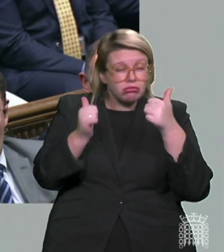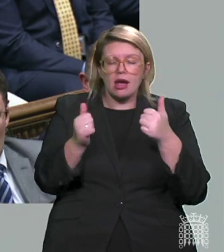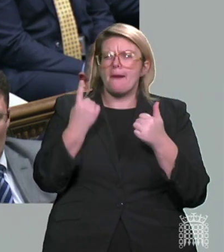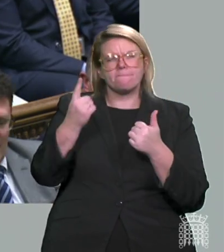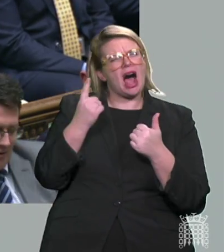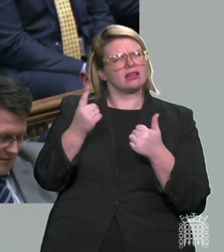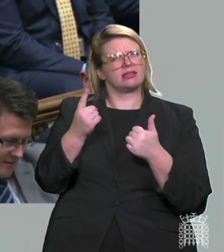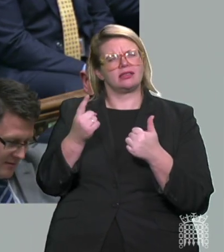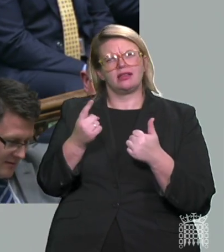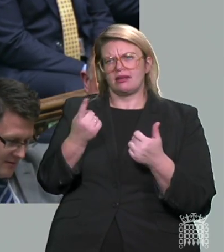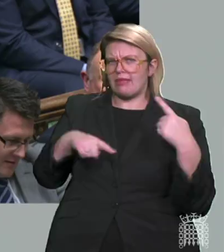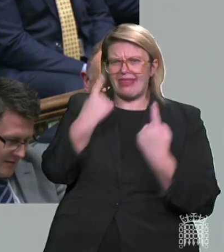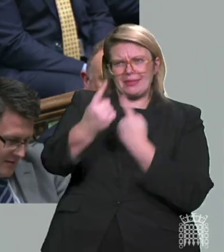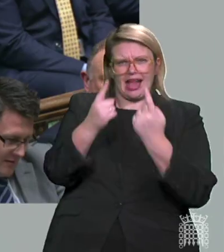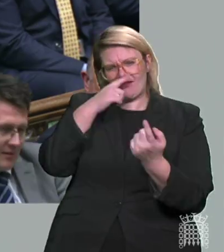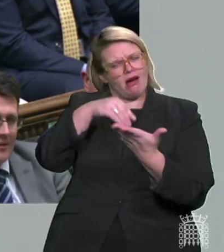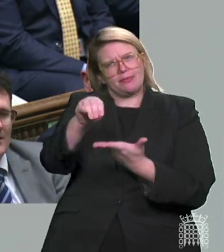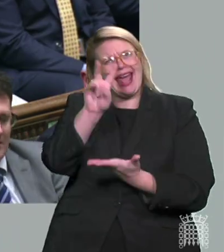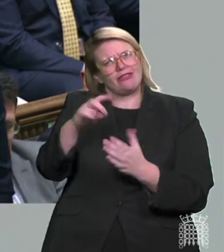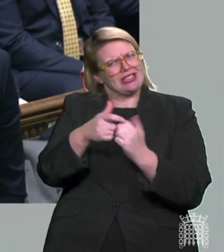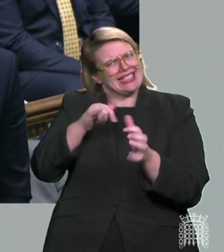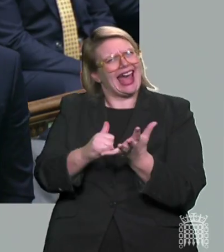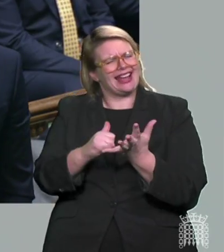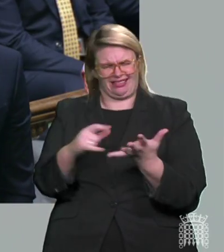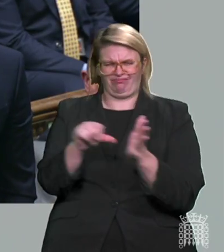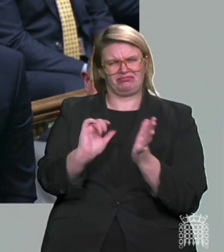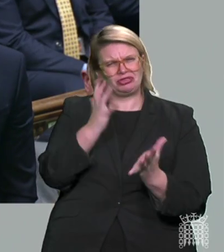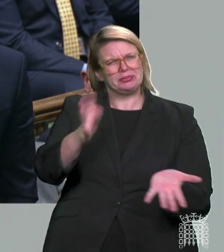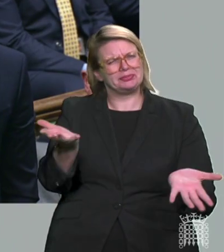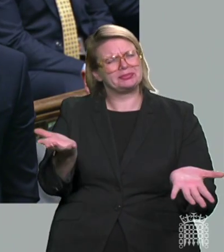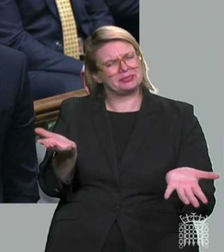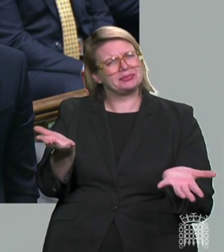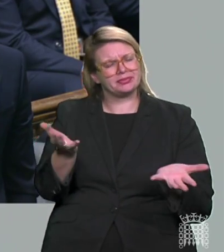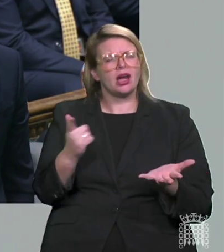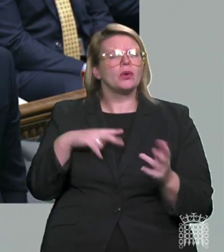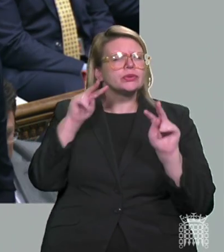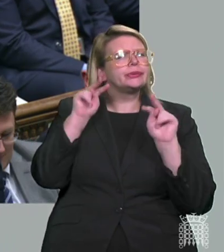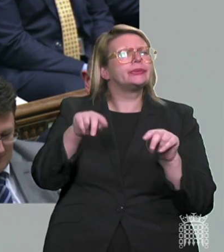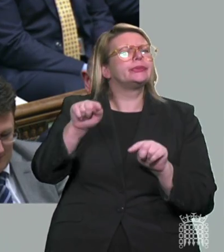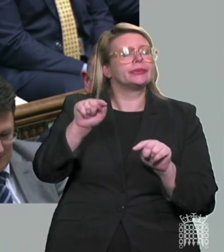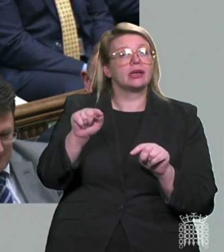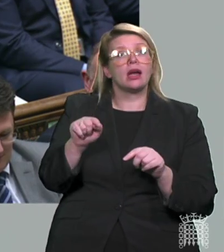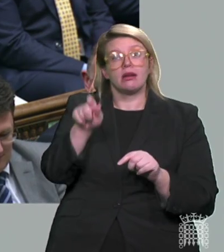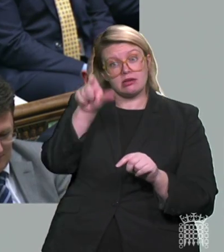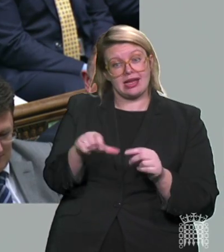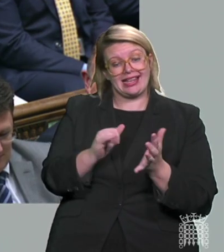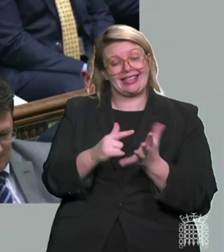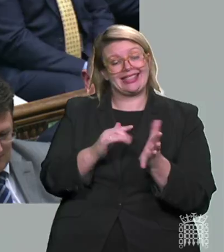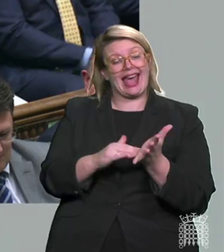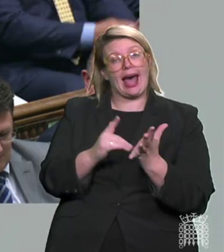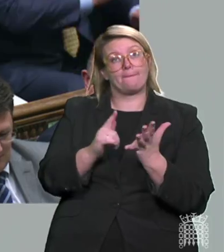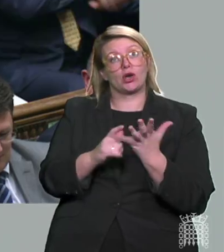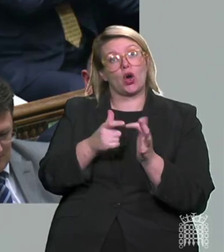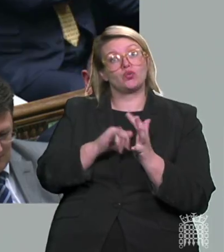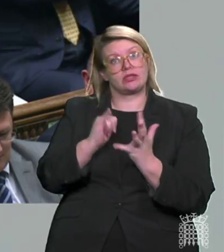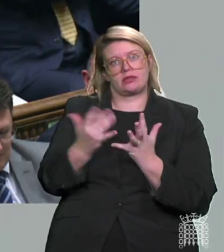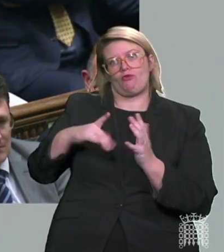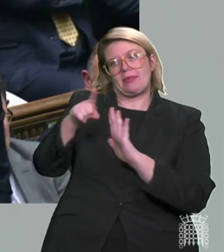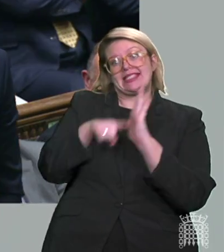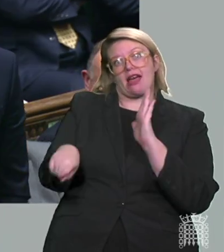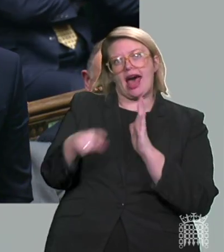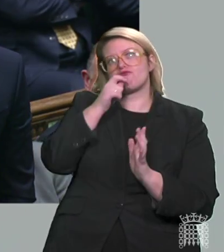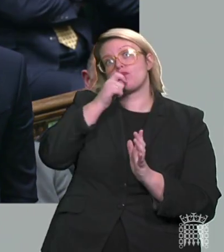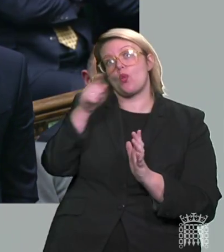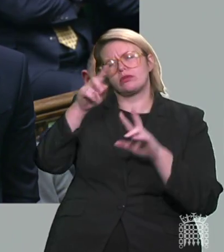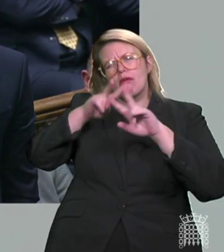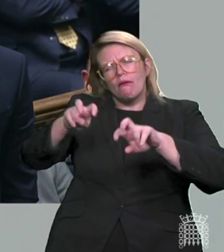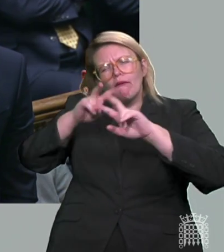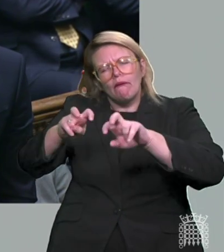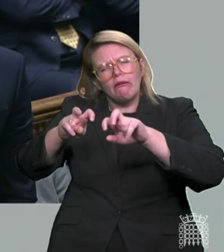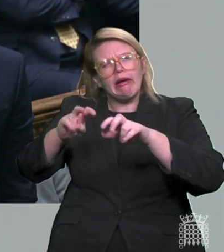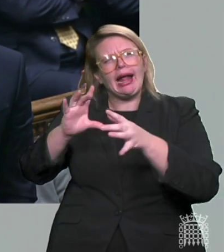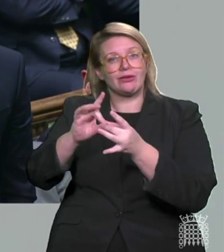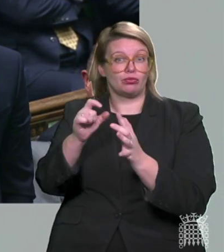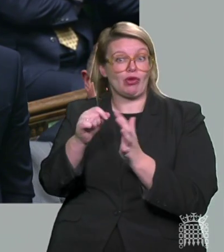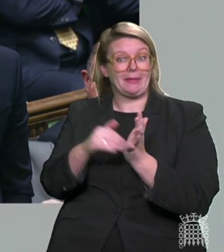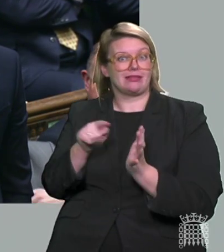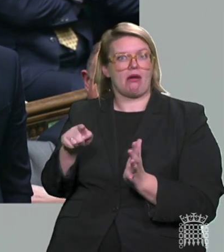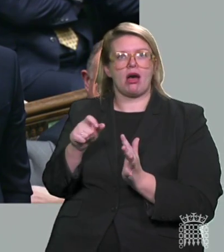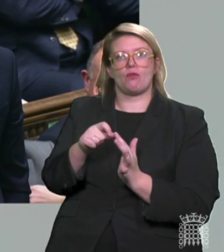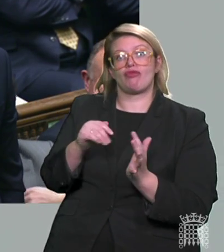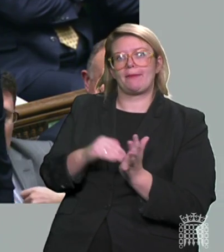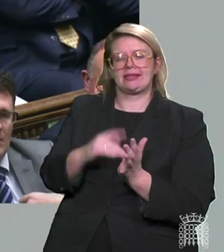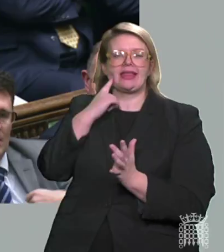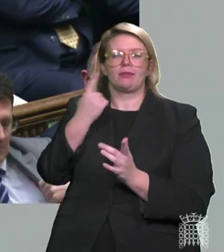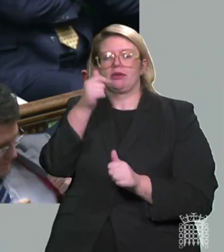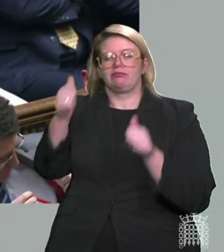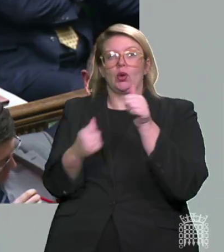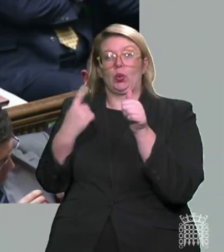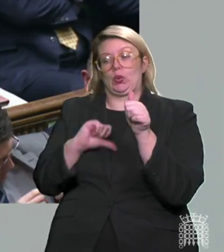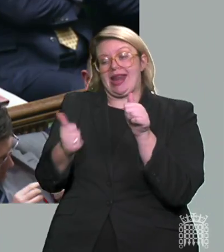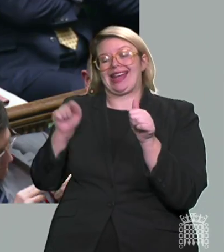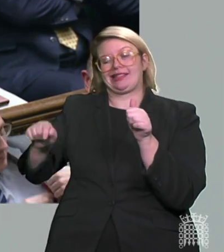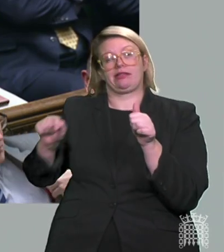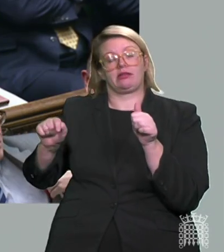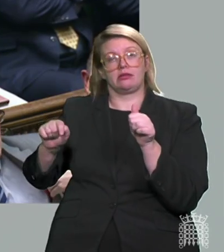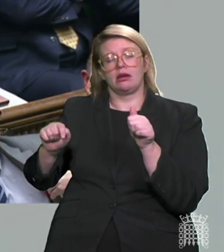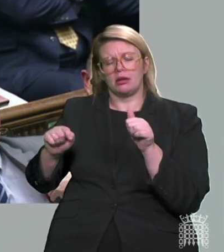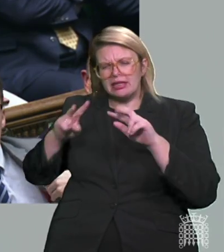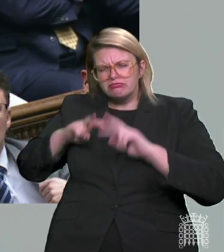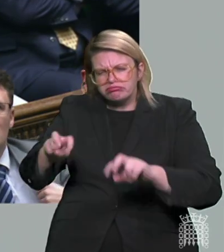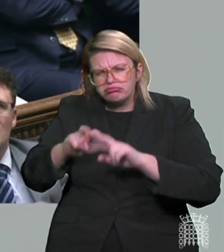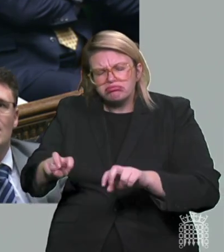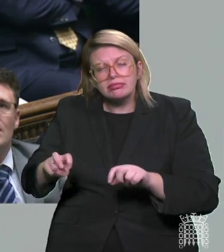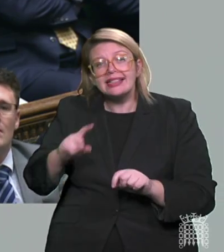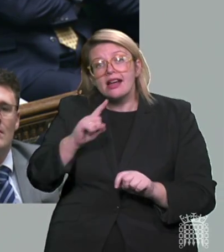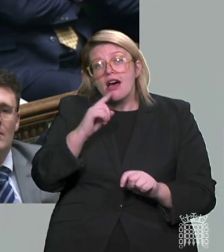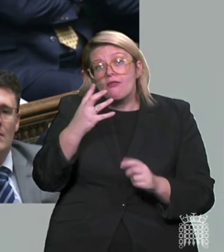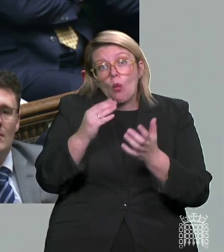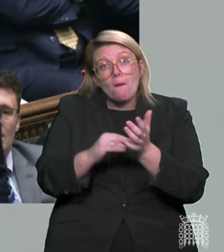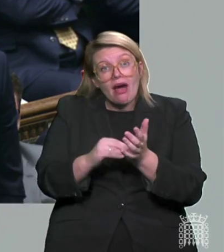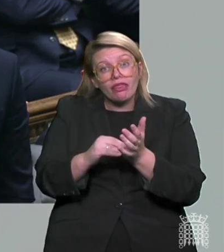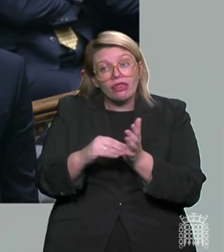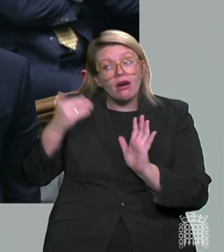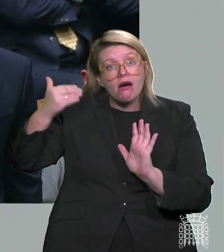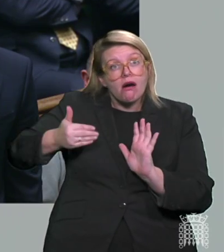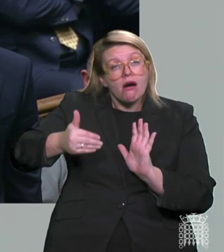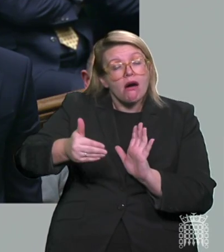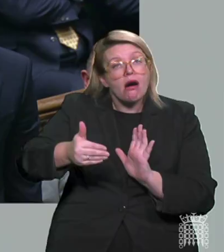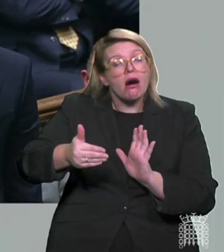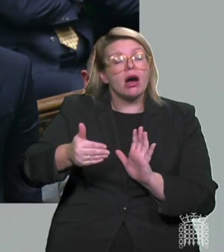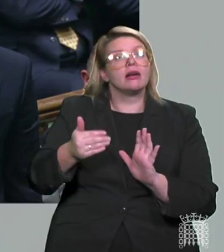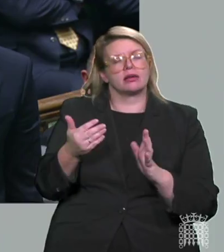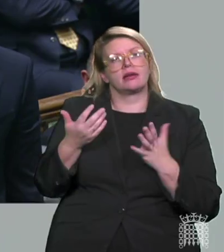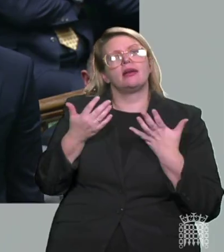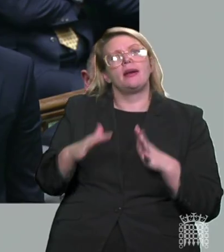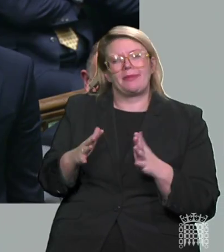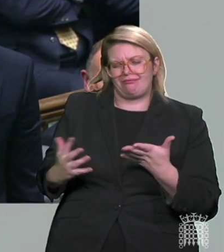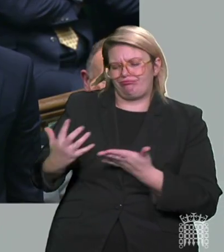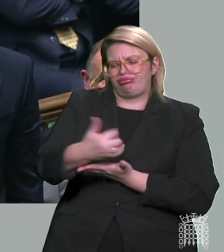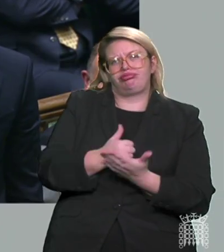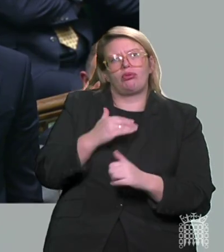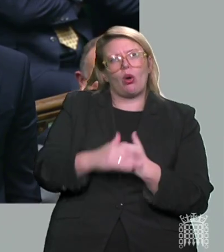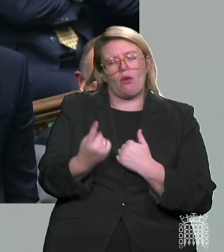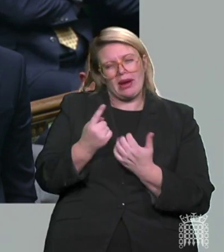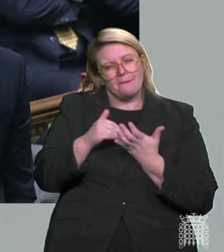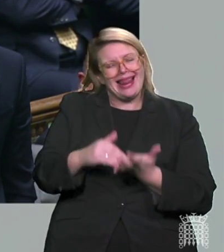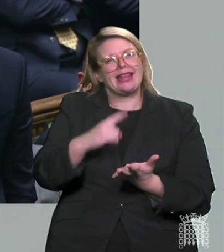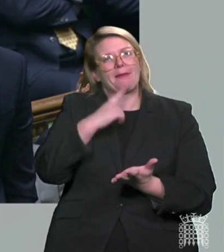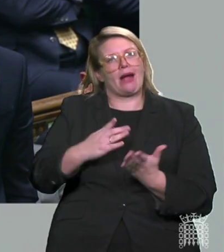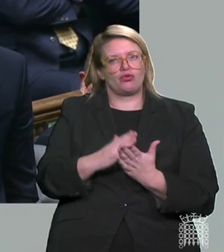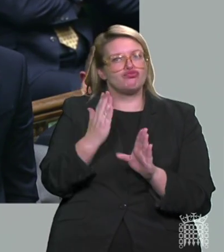For today, however, let us reflect on numbers, and in particular the numbers on which Sam Coates of Sky News shone a light—notably those relating to the Prime Minister’s favourite potential successor, which showed that over four months, for four speeches, he had raked in more than £1 million.